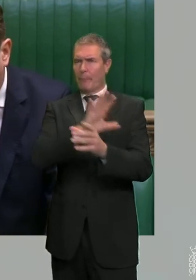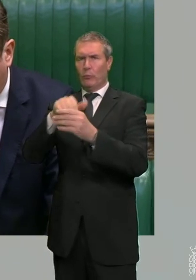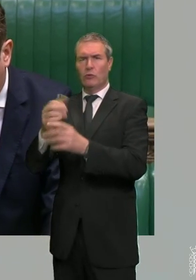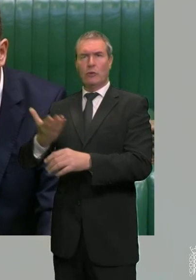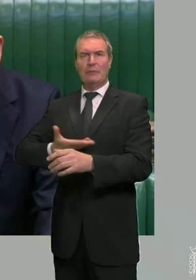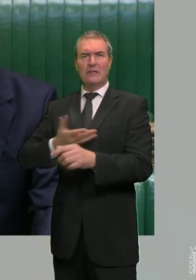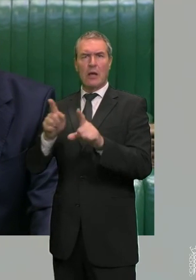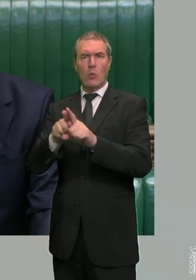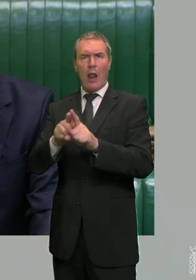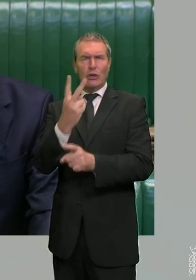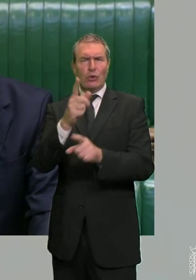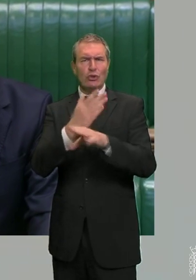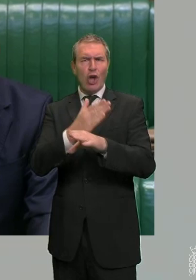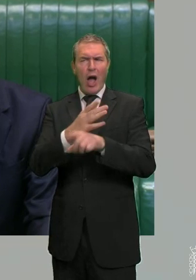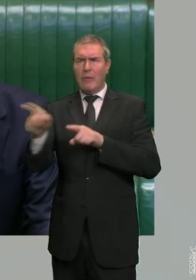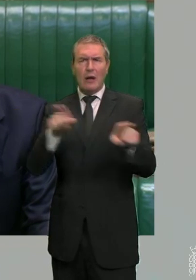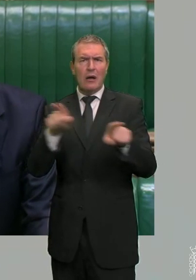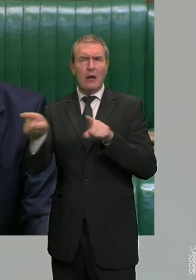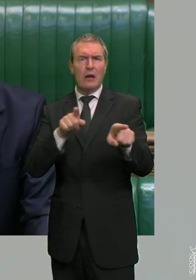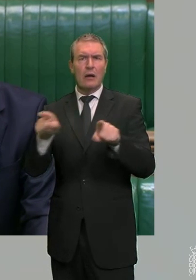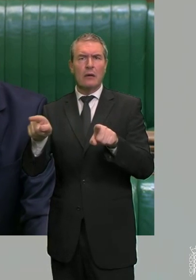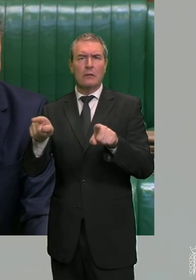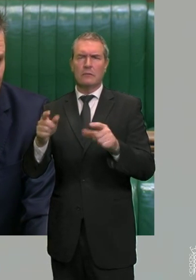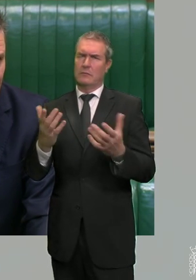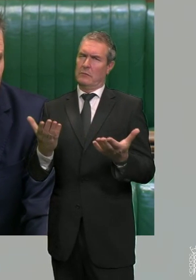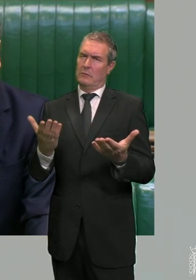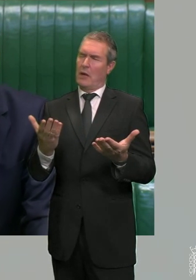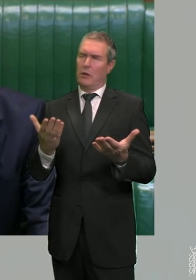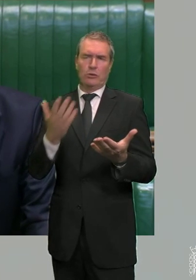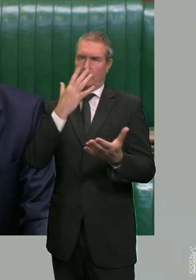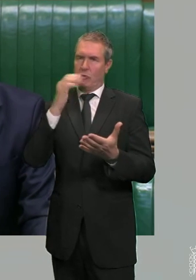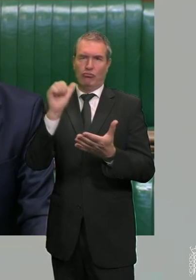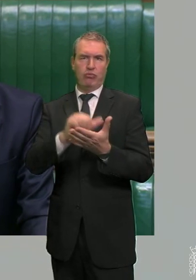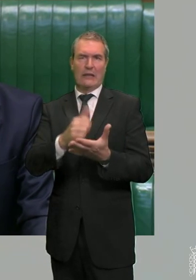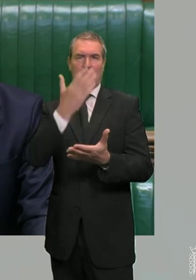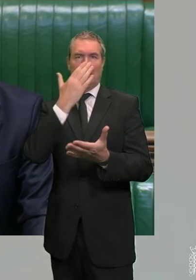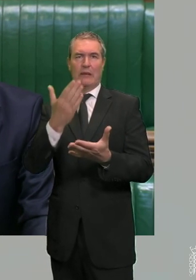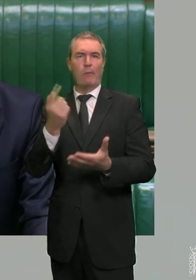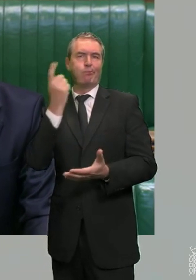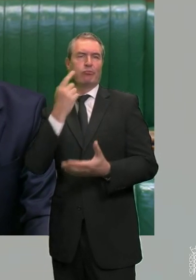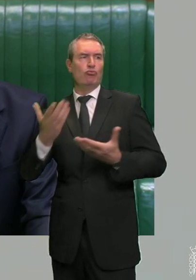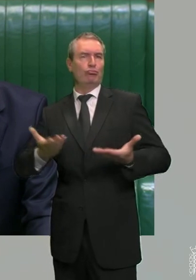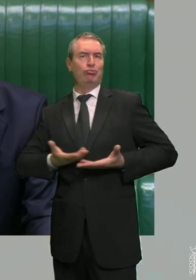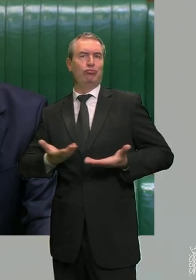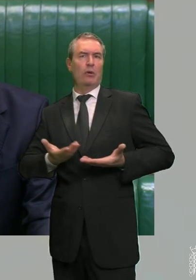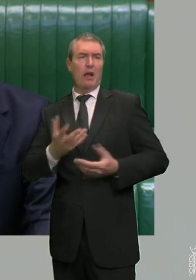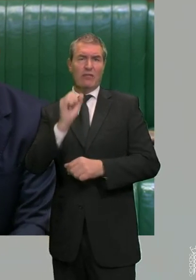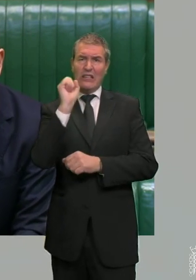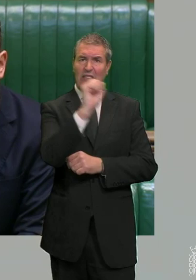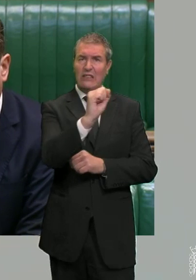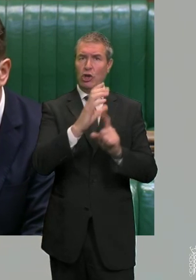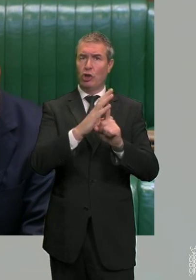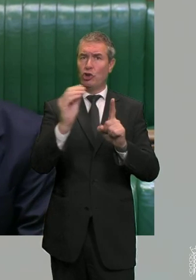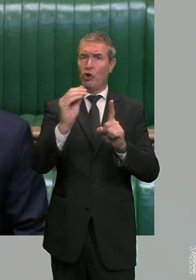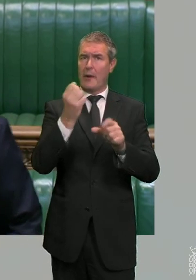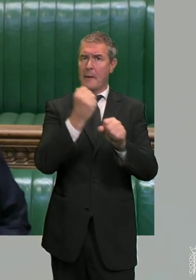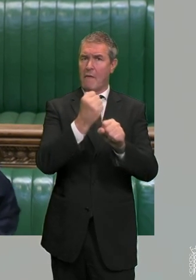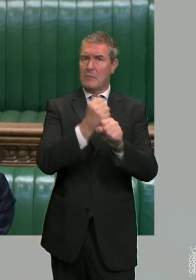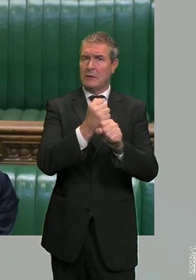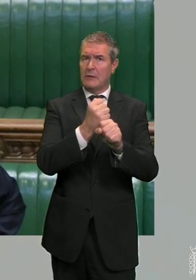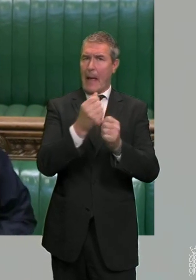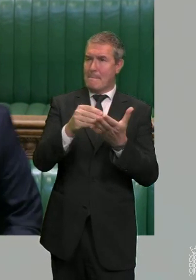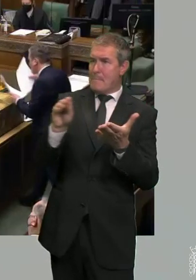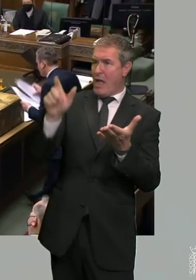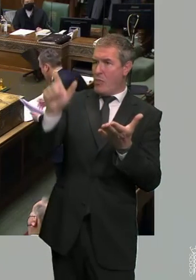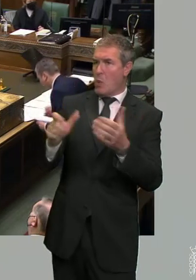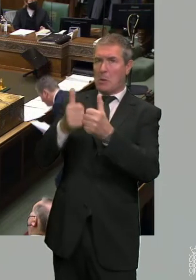Does the Prime Minister accept that there is a revolving door—indeed, an open door—between his Conservative Government and paid lobbyists?